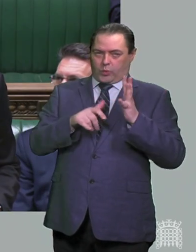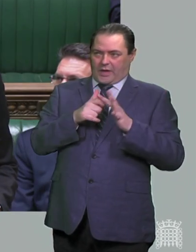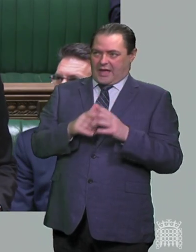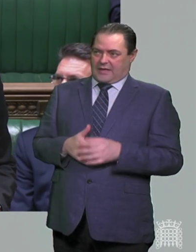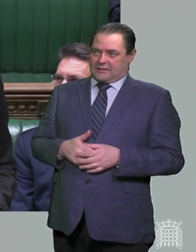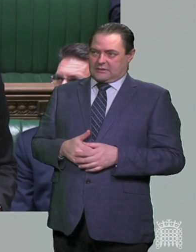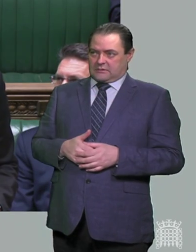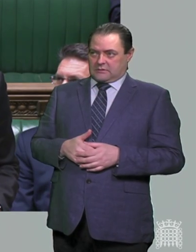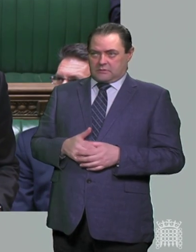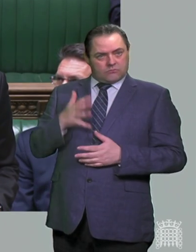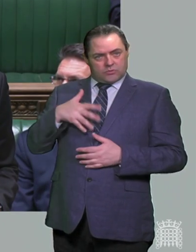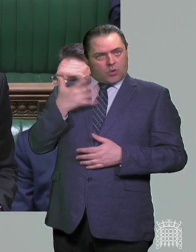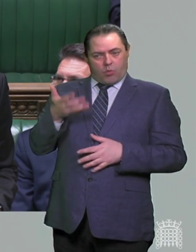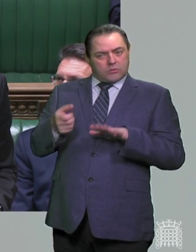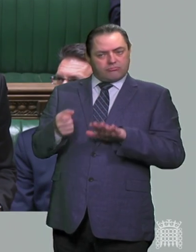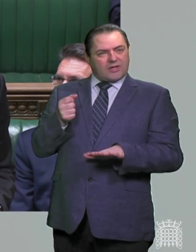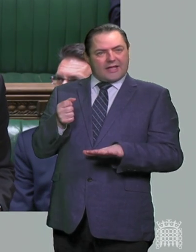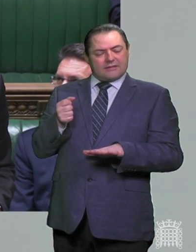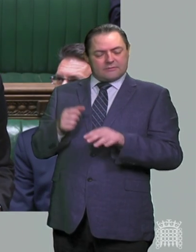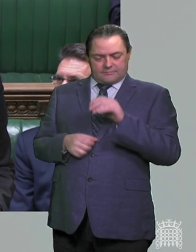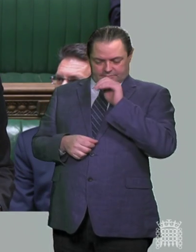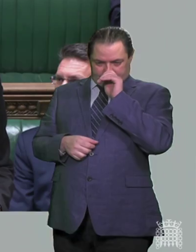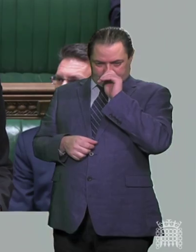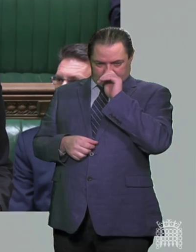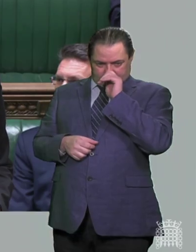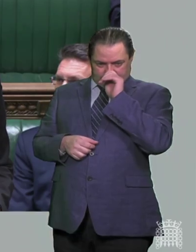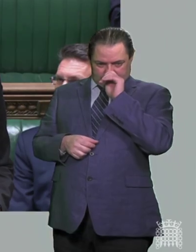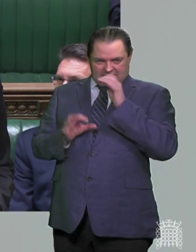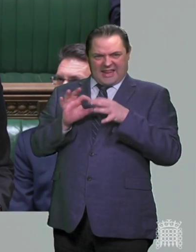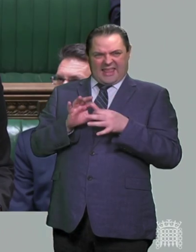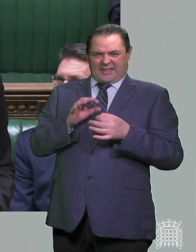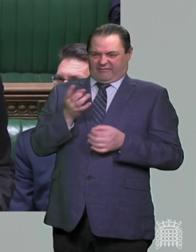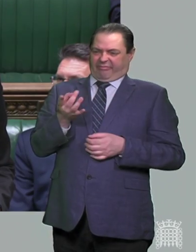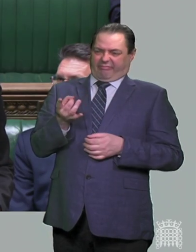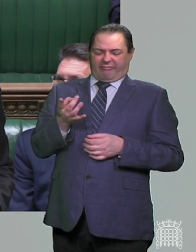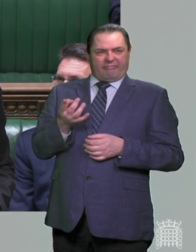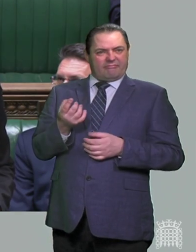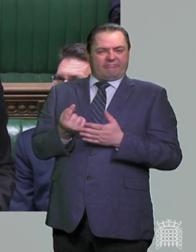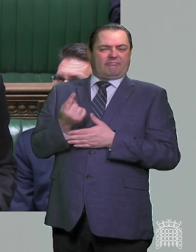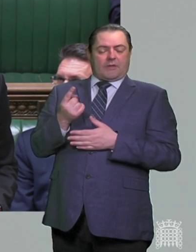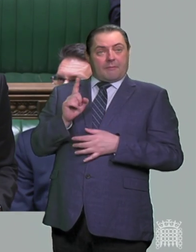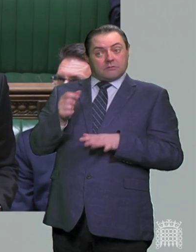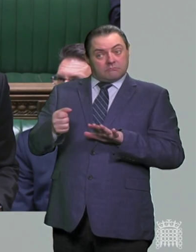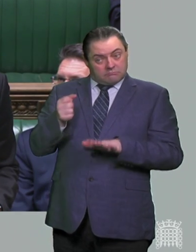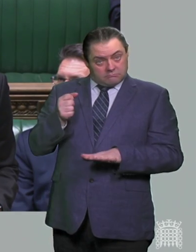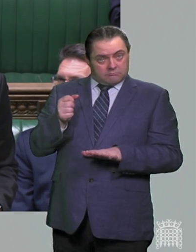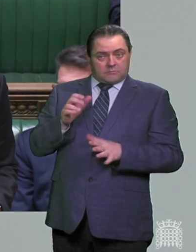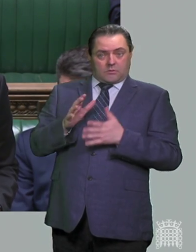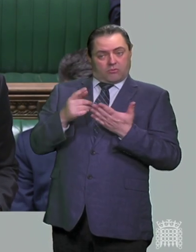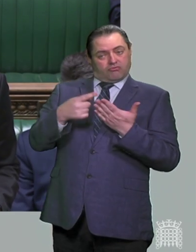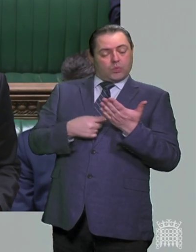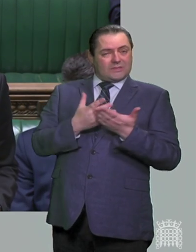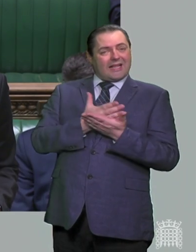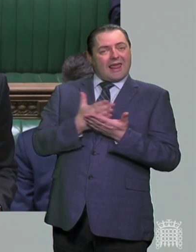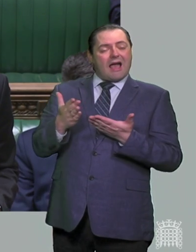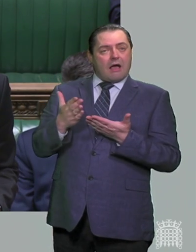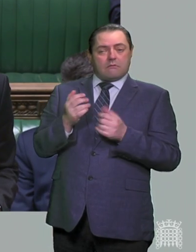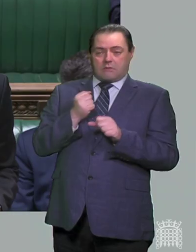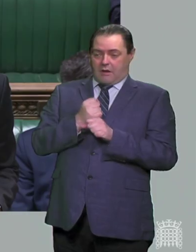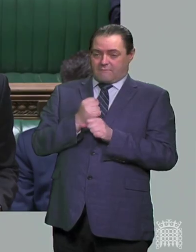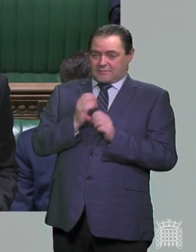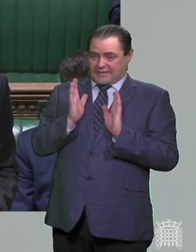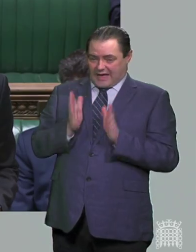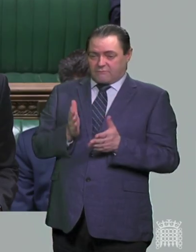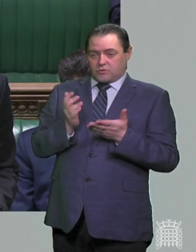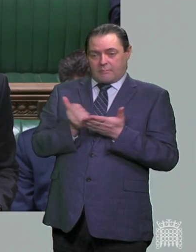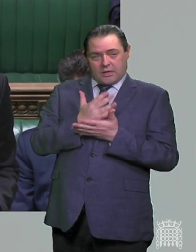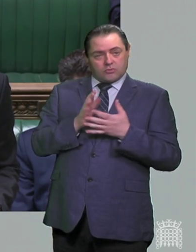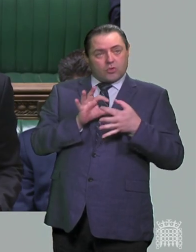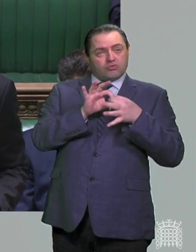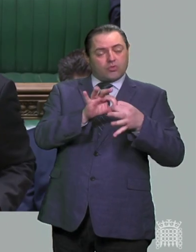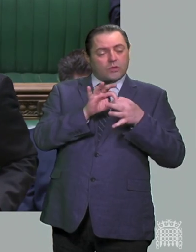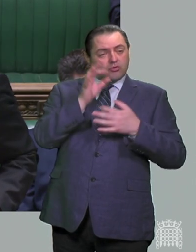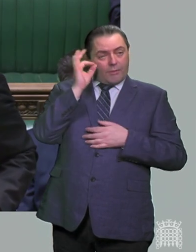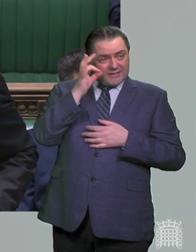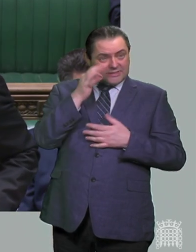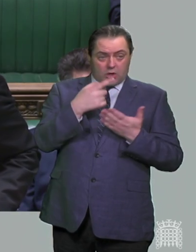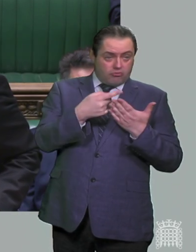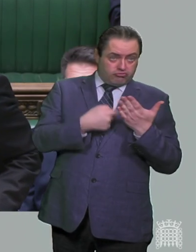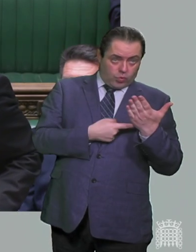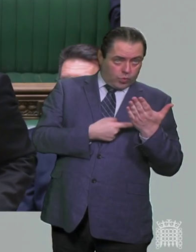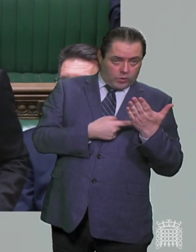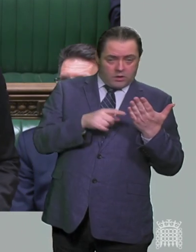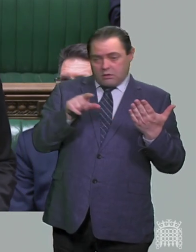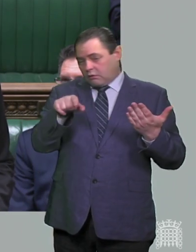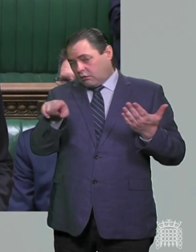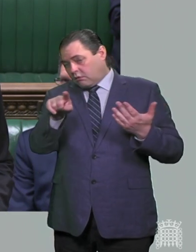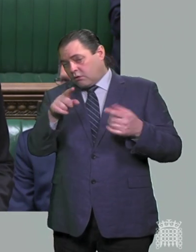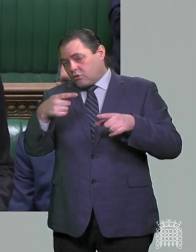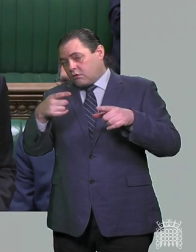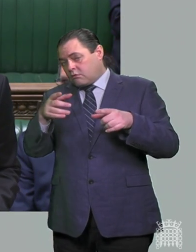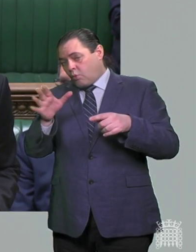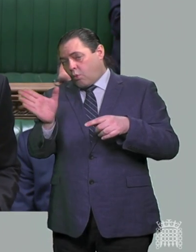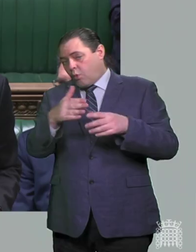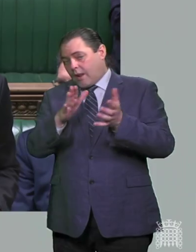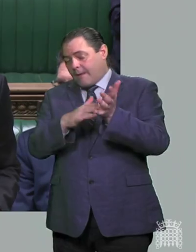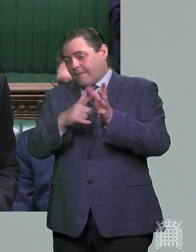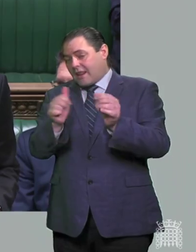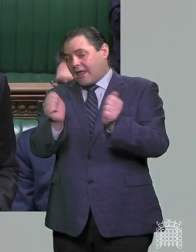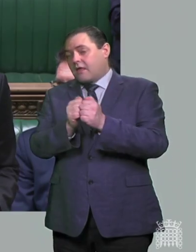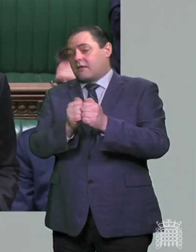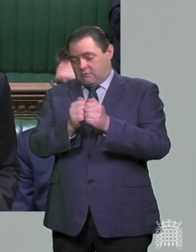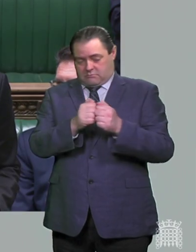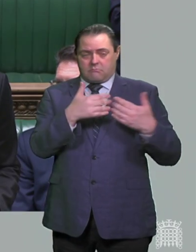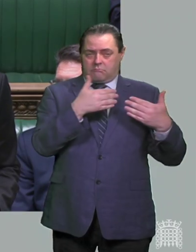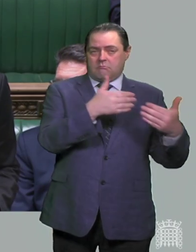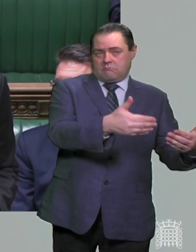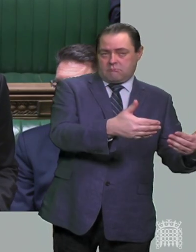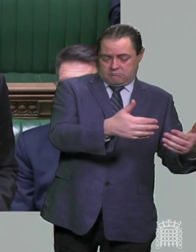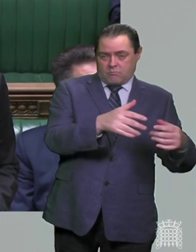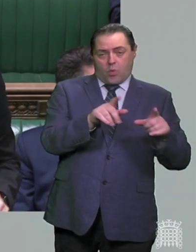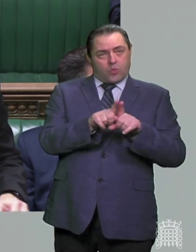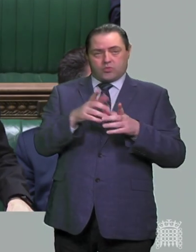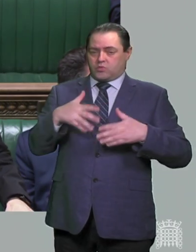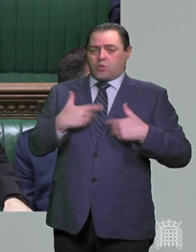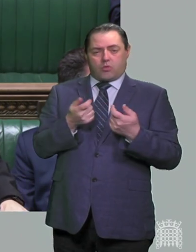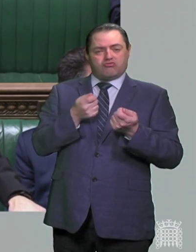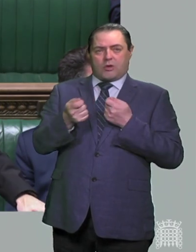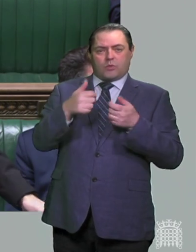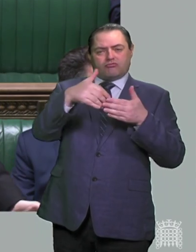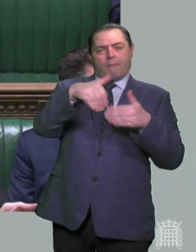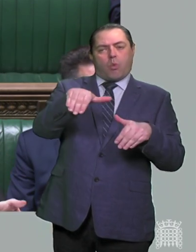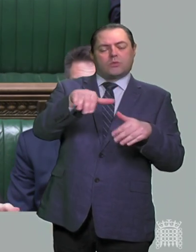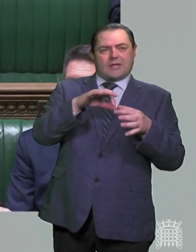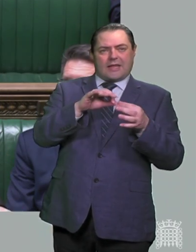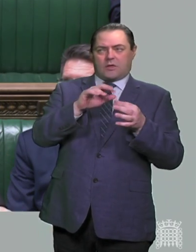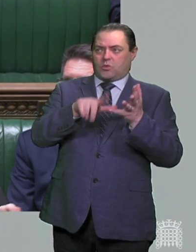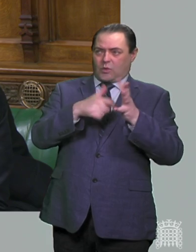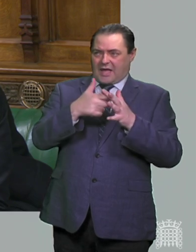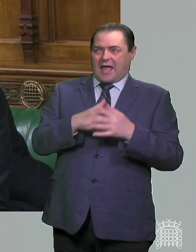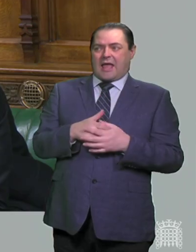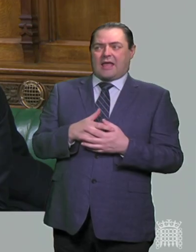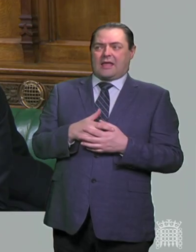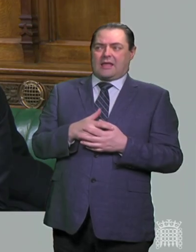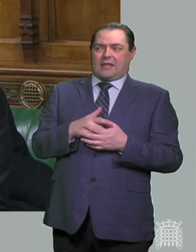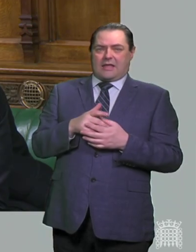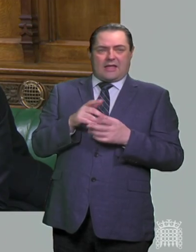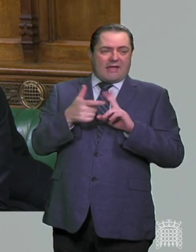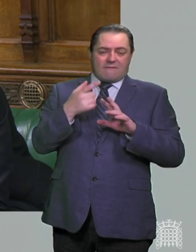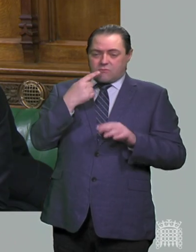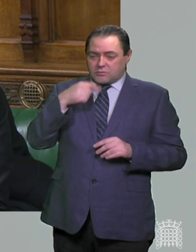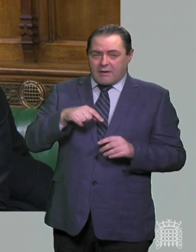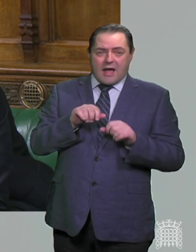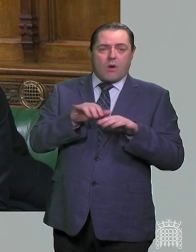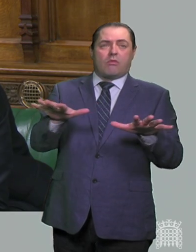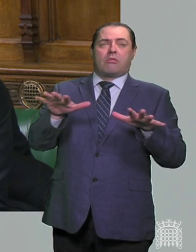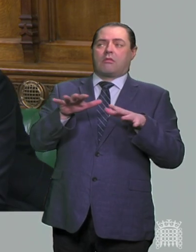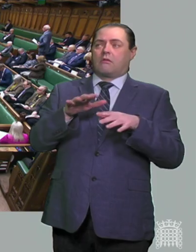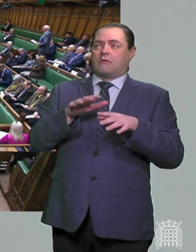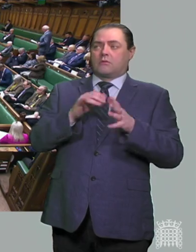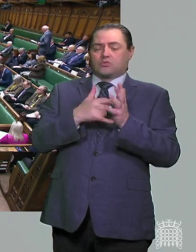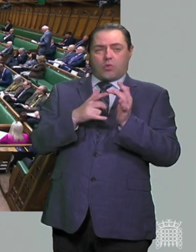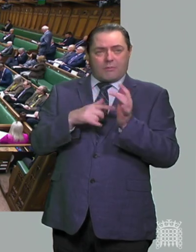Nobody wants to use this mechanism for trivial reasons but, once it is triggered, the regulations set out that the Government must not agree a rule at the Joint Committee if there is not cross-community support for it in the Assembly or if it creates regulatory borders within the United Kingdom, unless there are exceptional circumstances such as Stormont not sitting or a foot and mouth disease outbreak, or something of that nature.